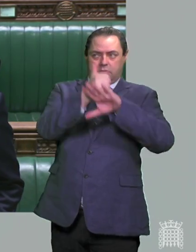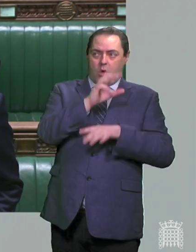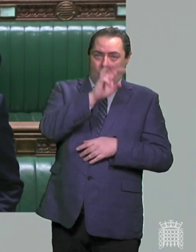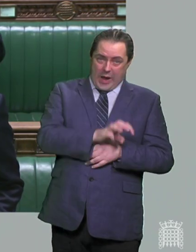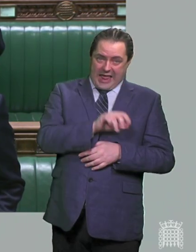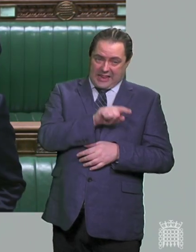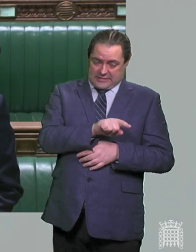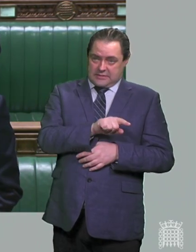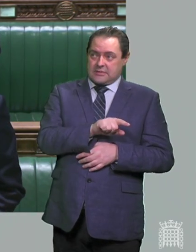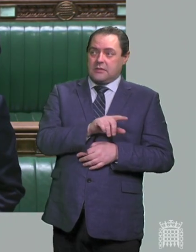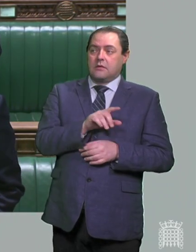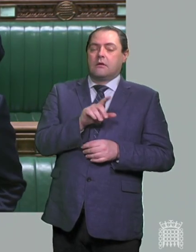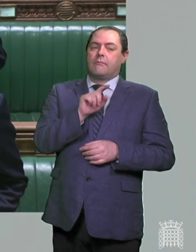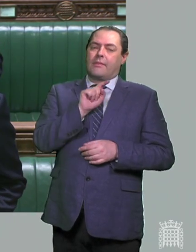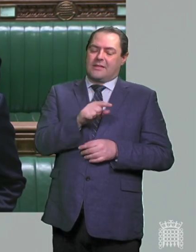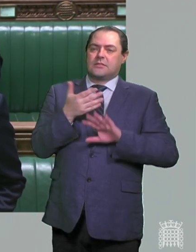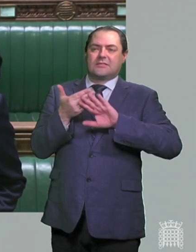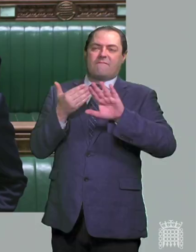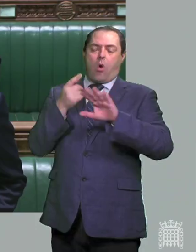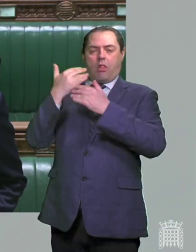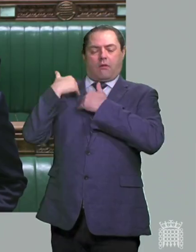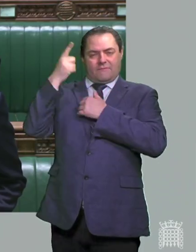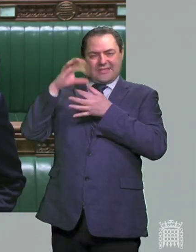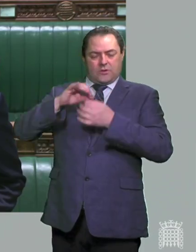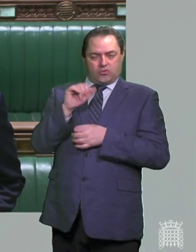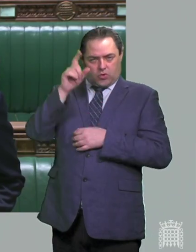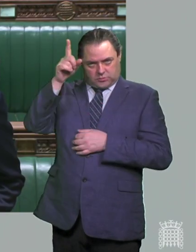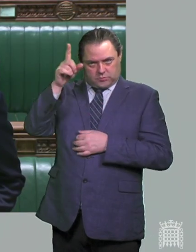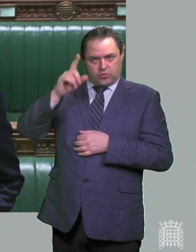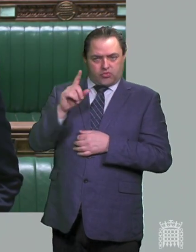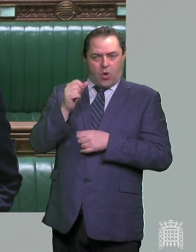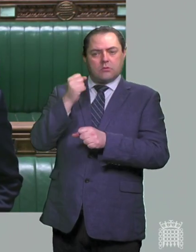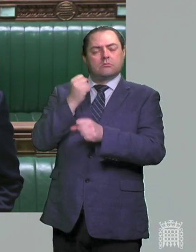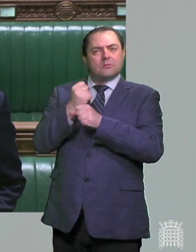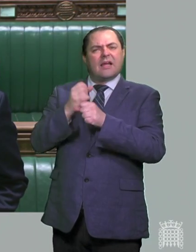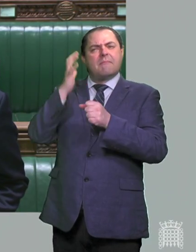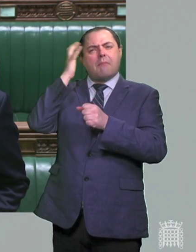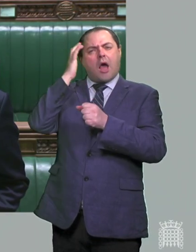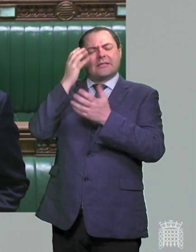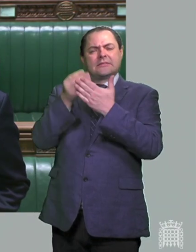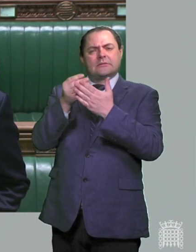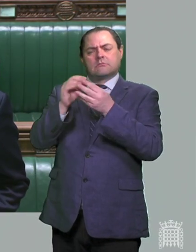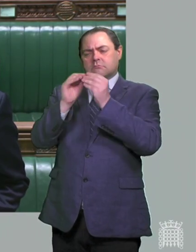Conversely, it is a devolved responsibility in Scotland, so the Scottish Government receive Barnett-based funding.